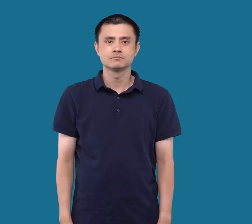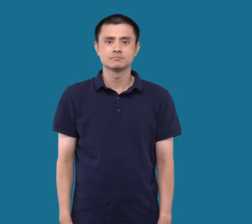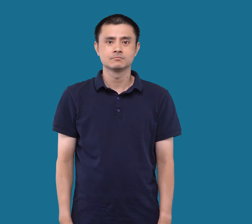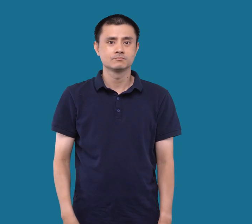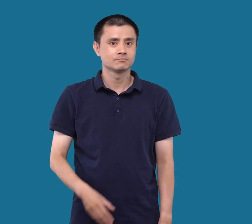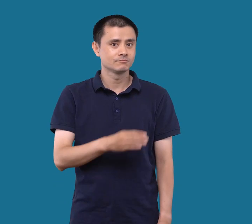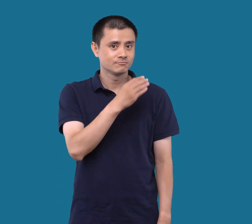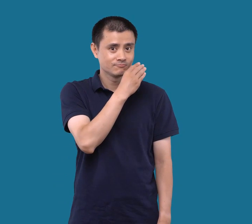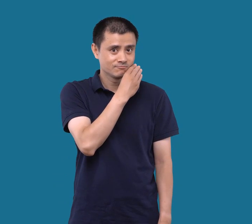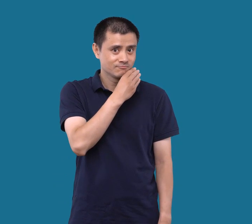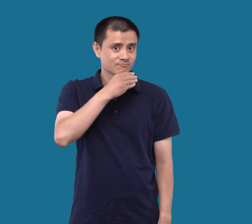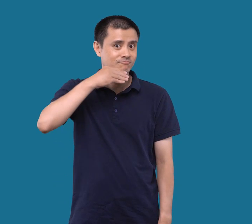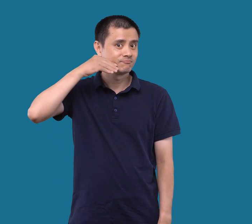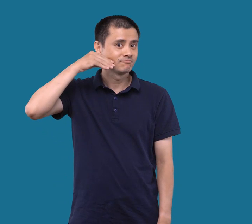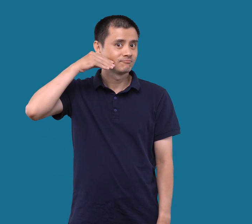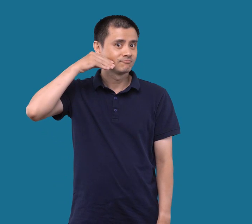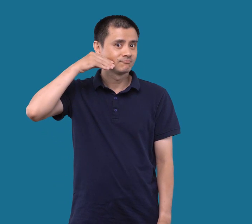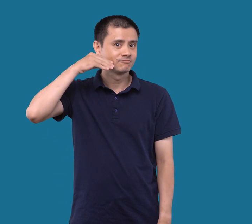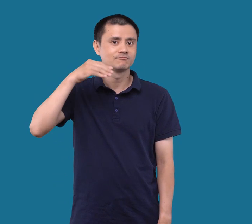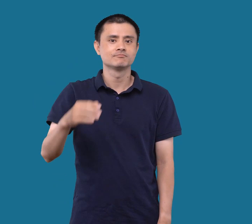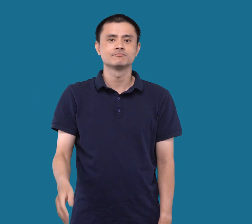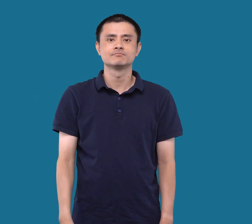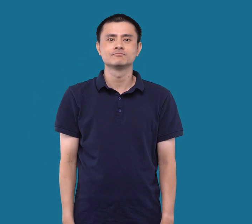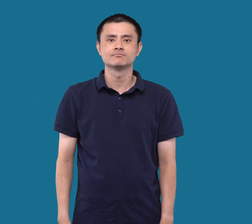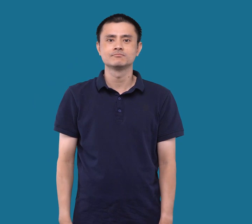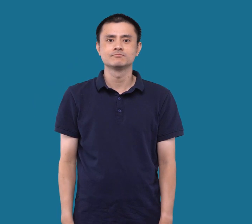Cu ba (nước Cu ba)